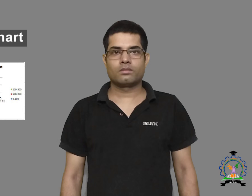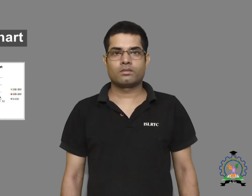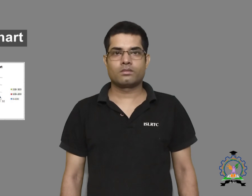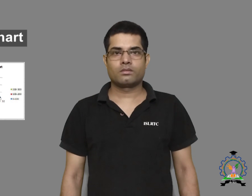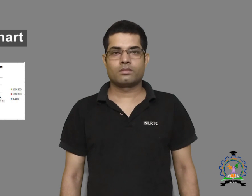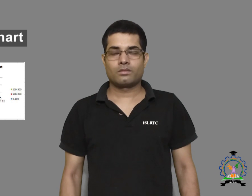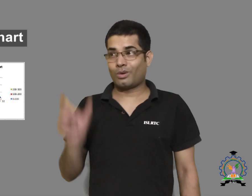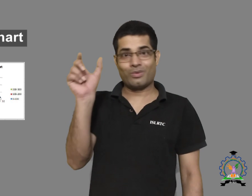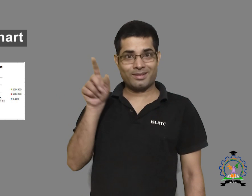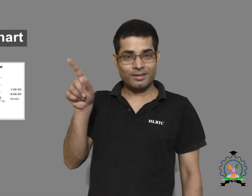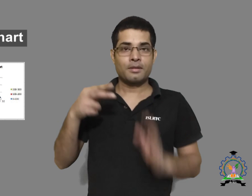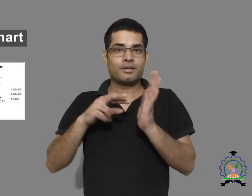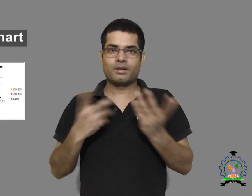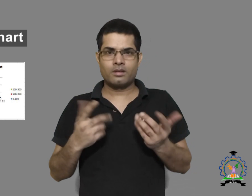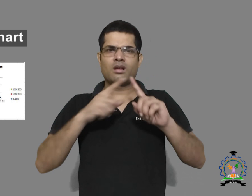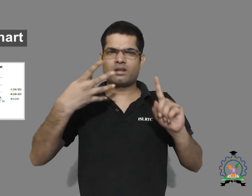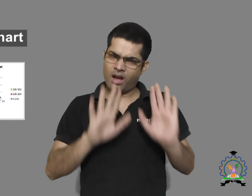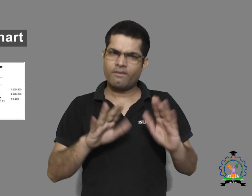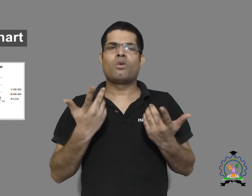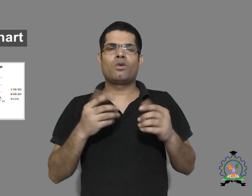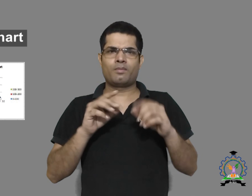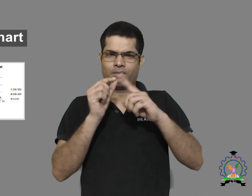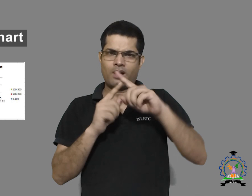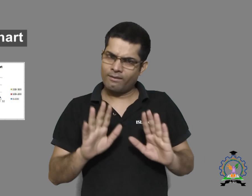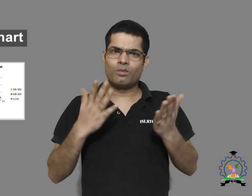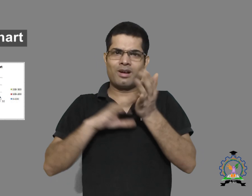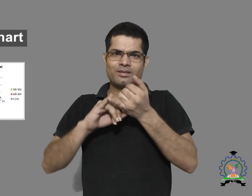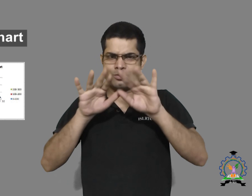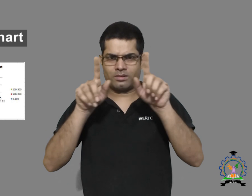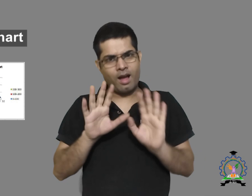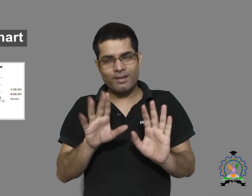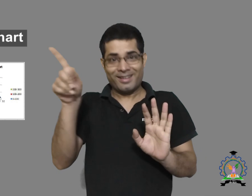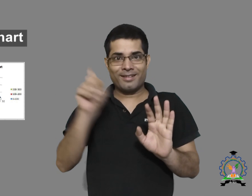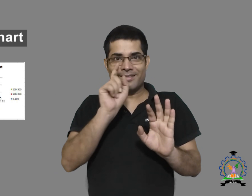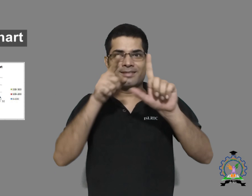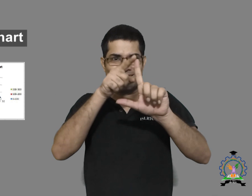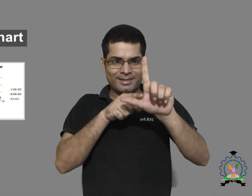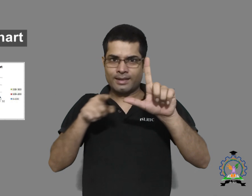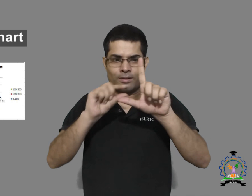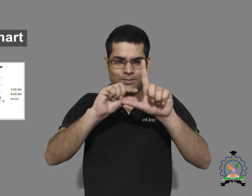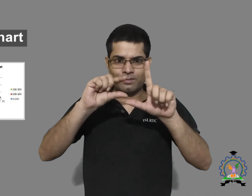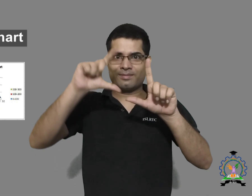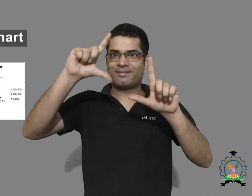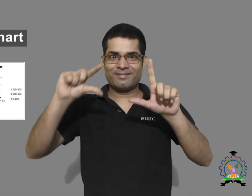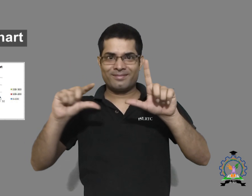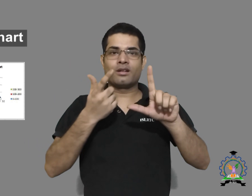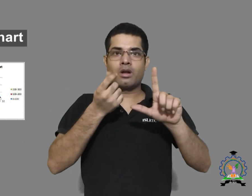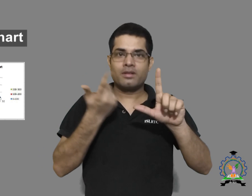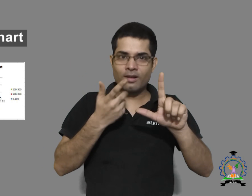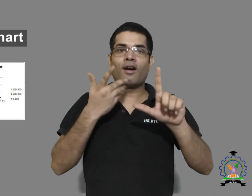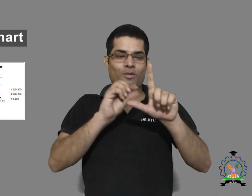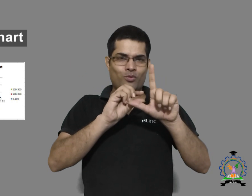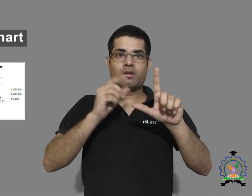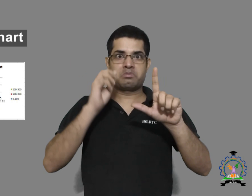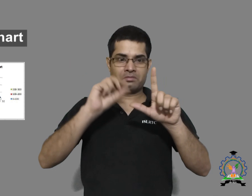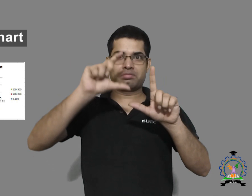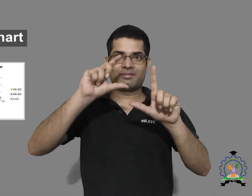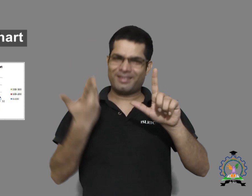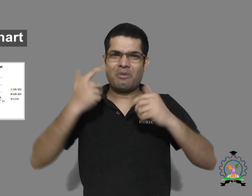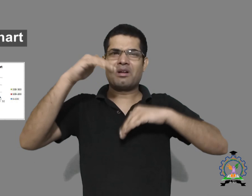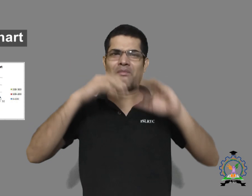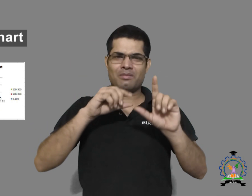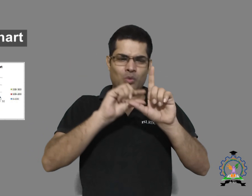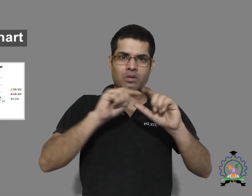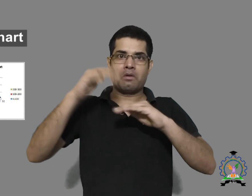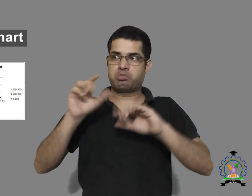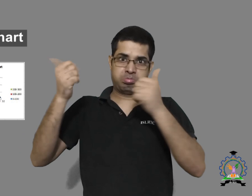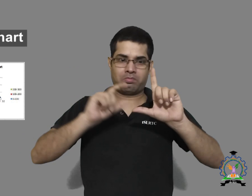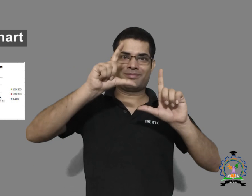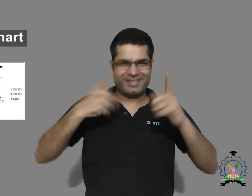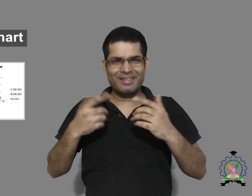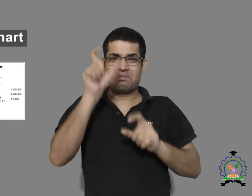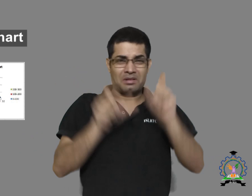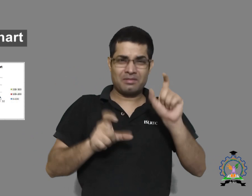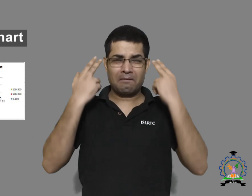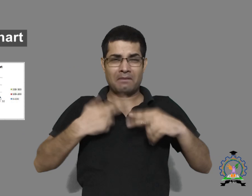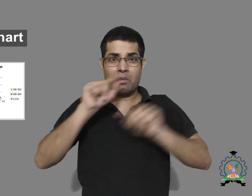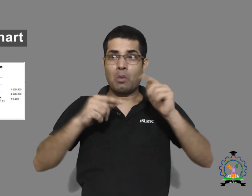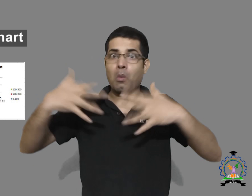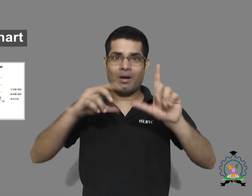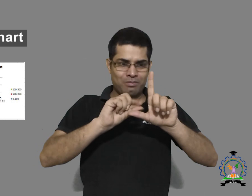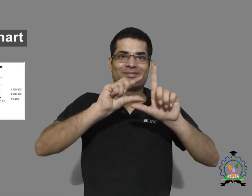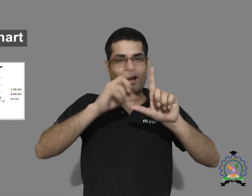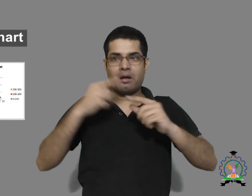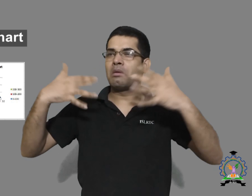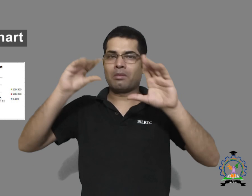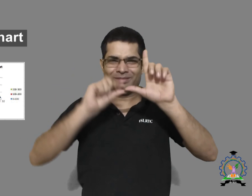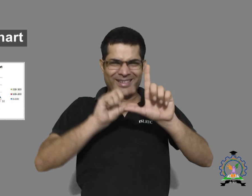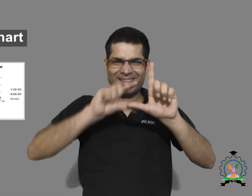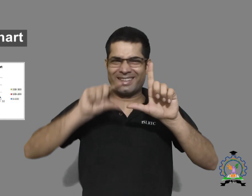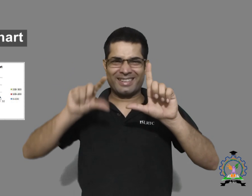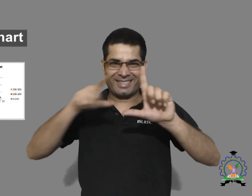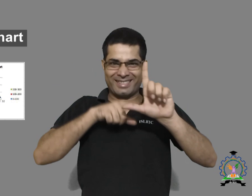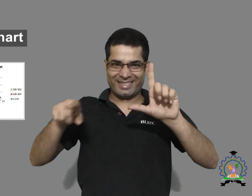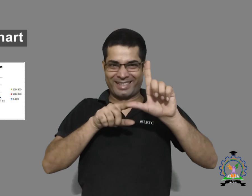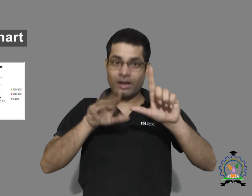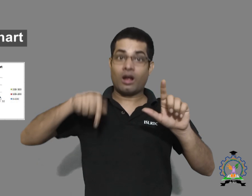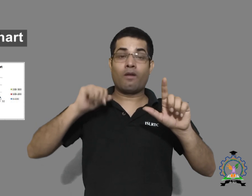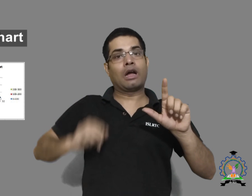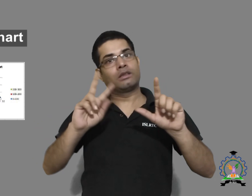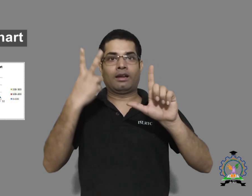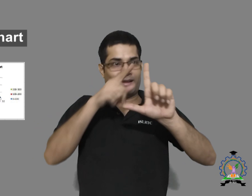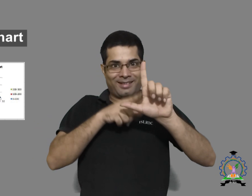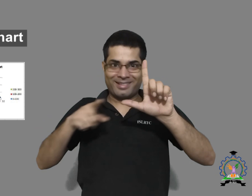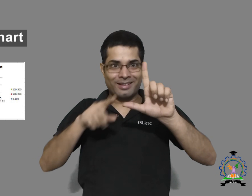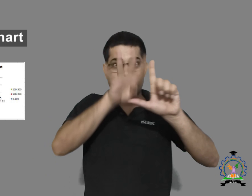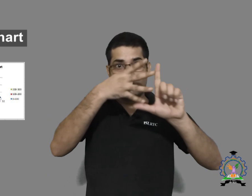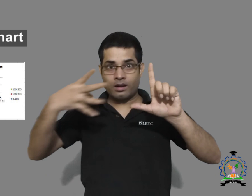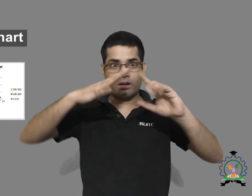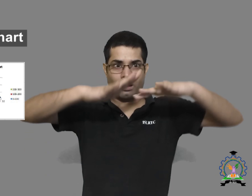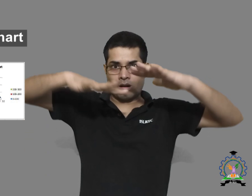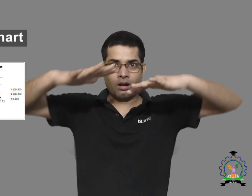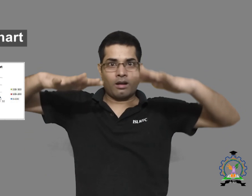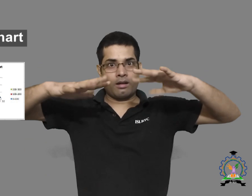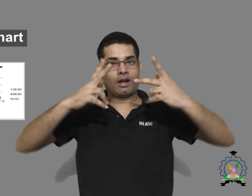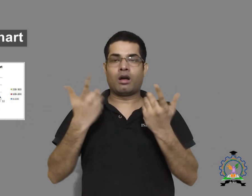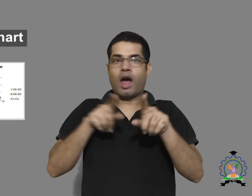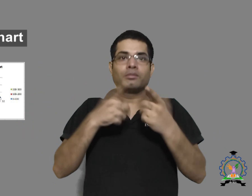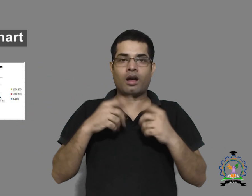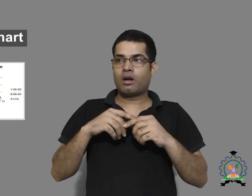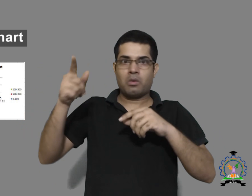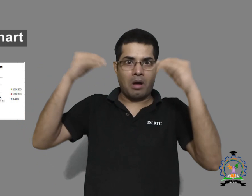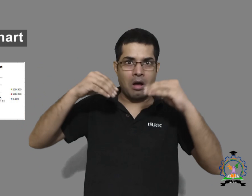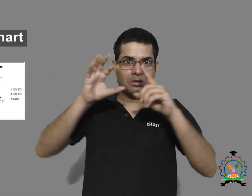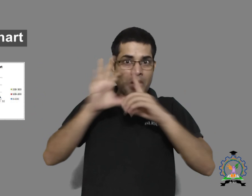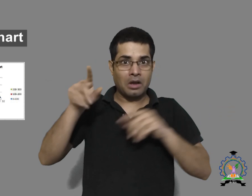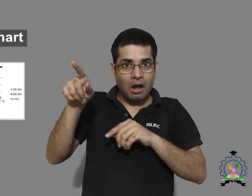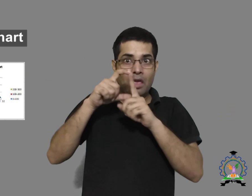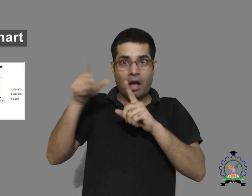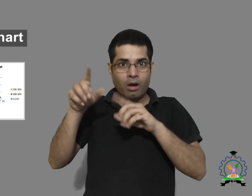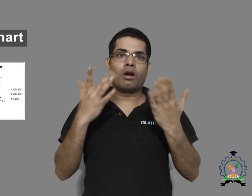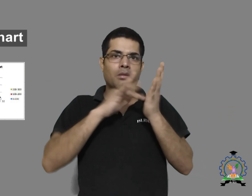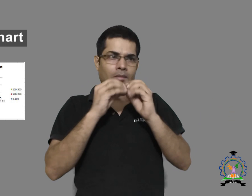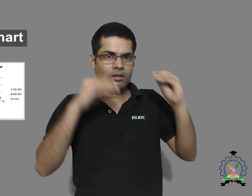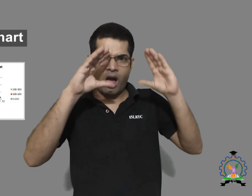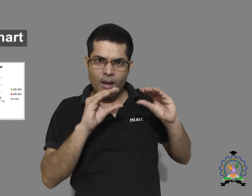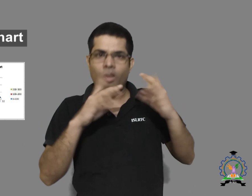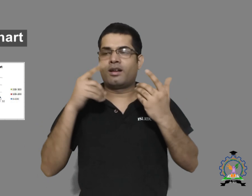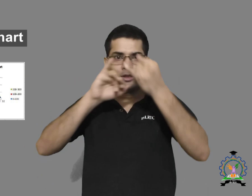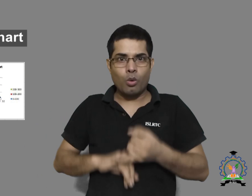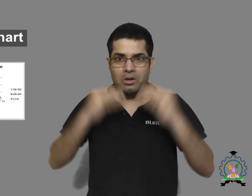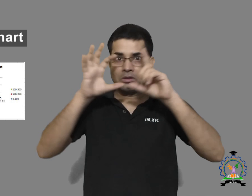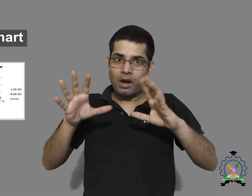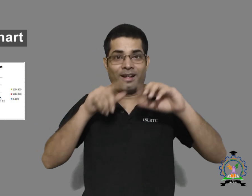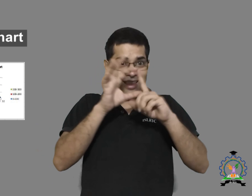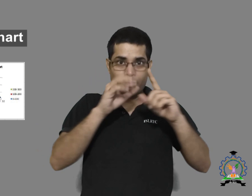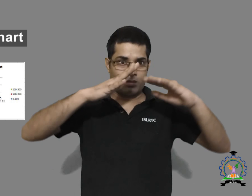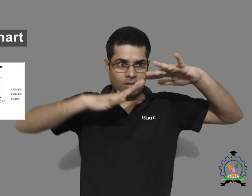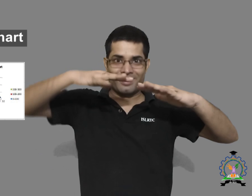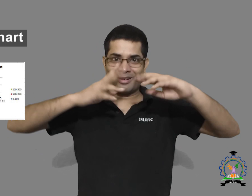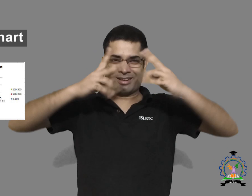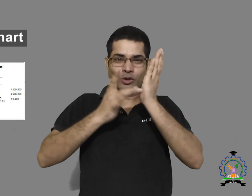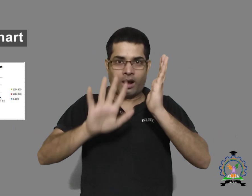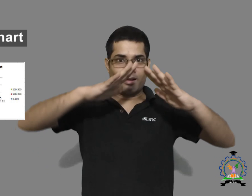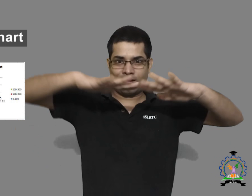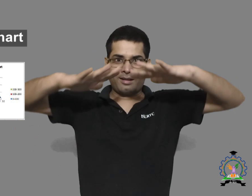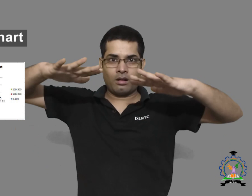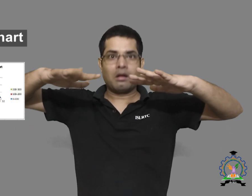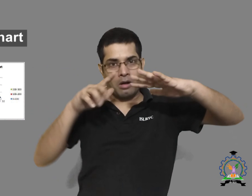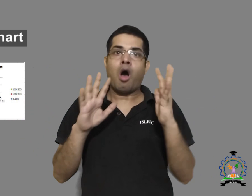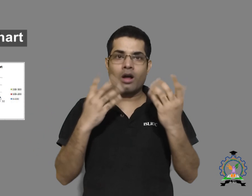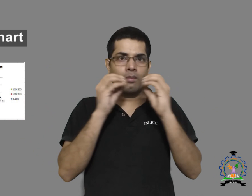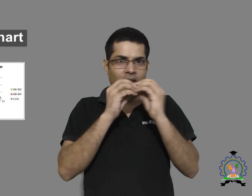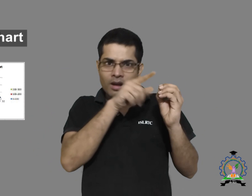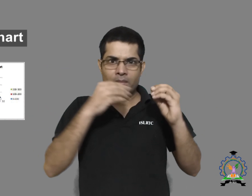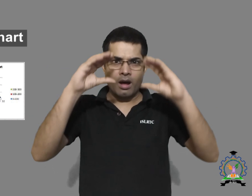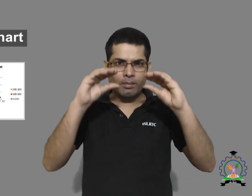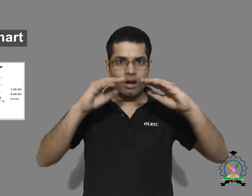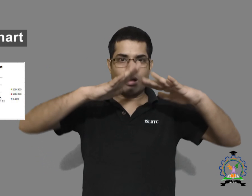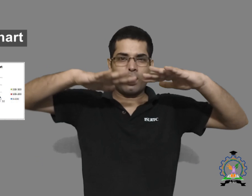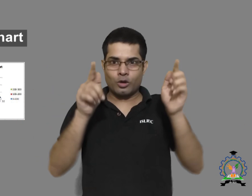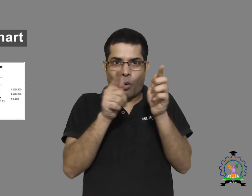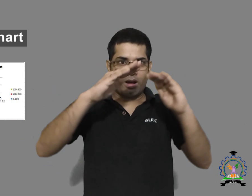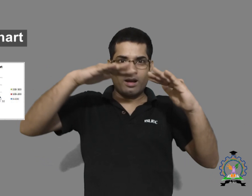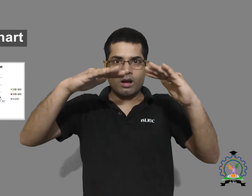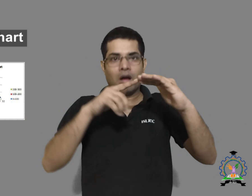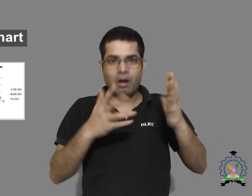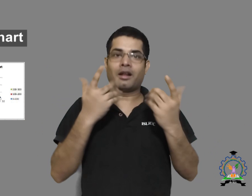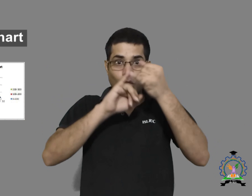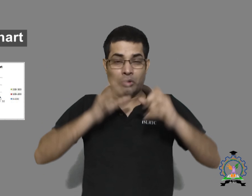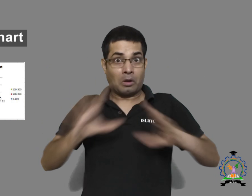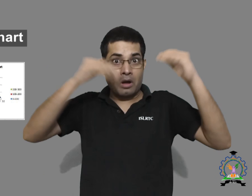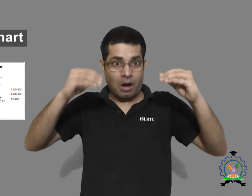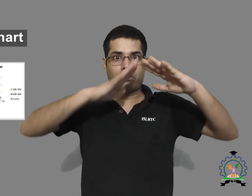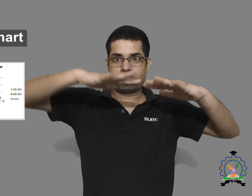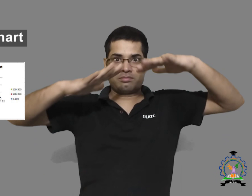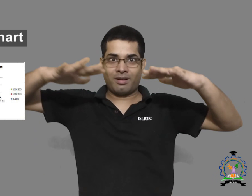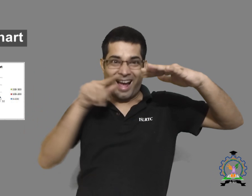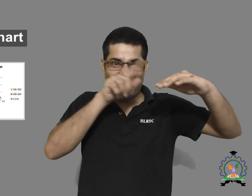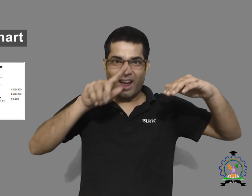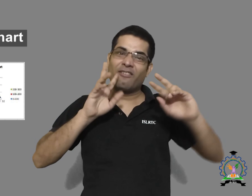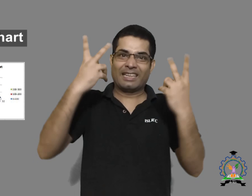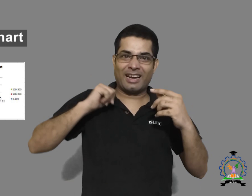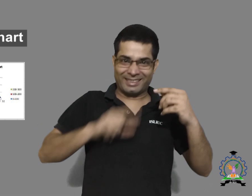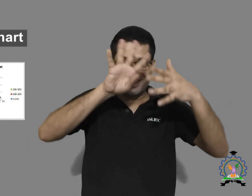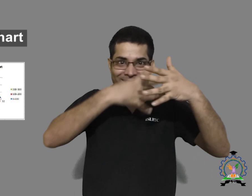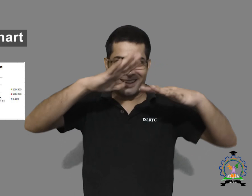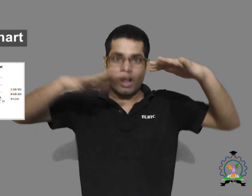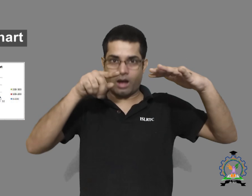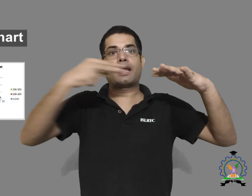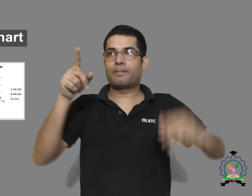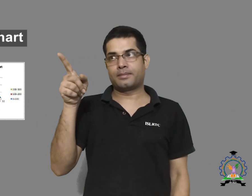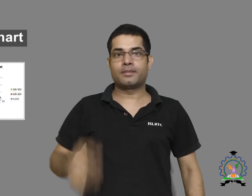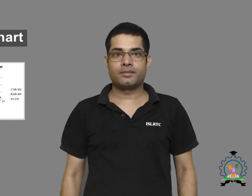Surface Chart